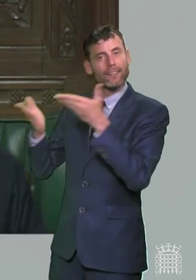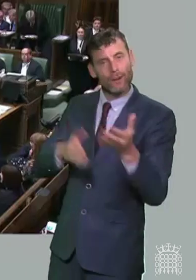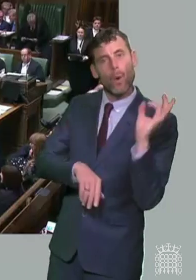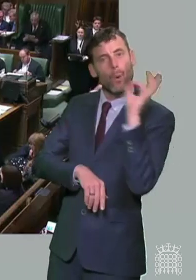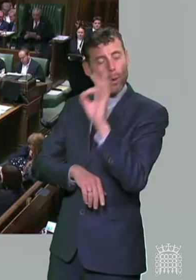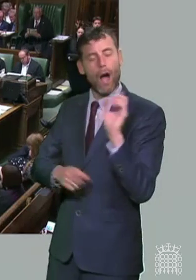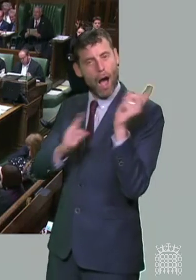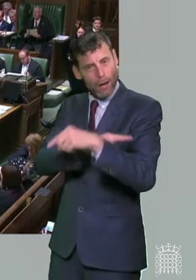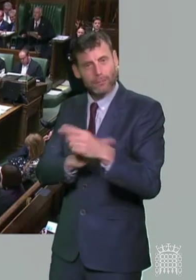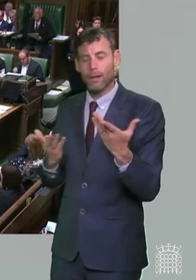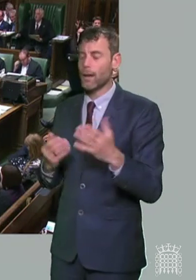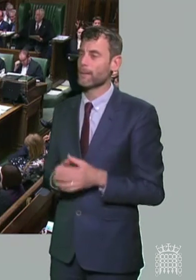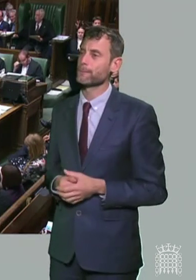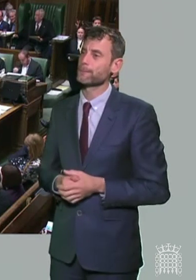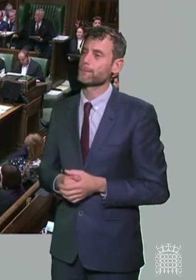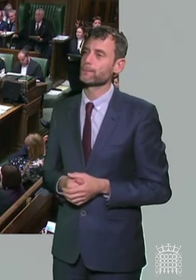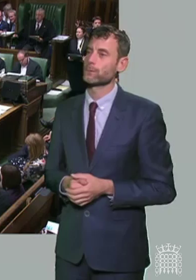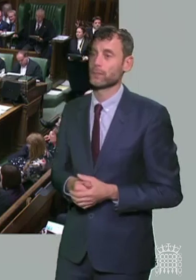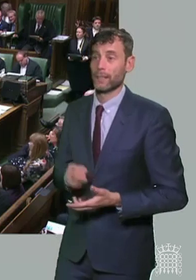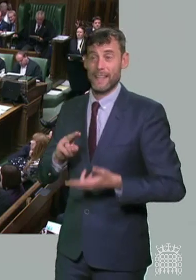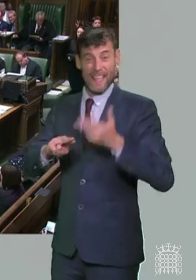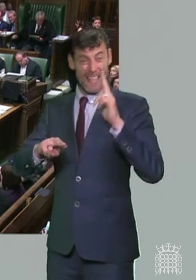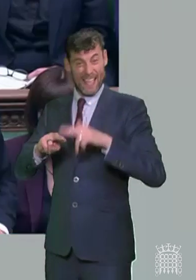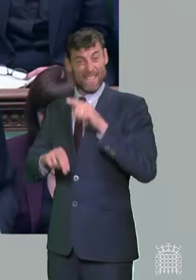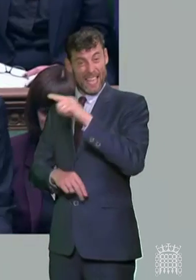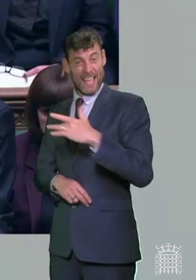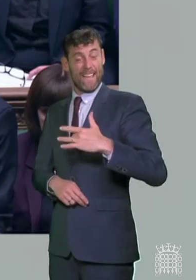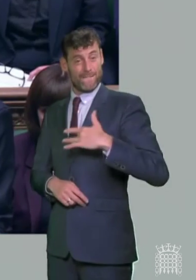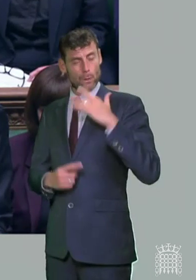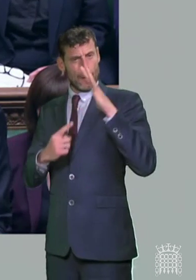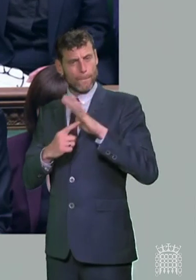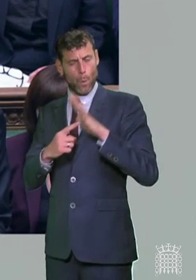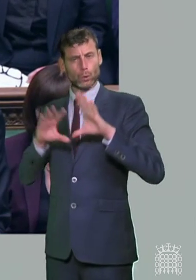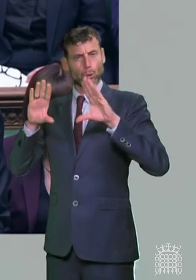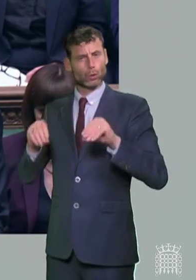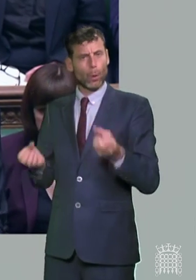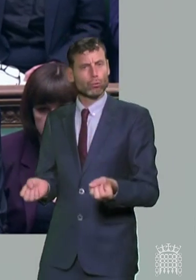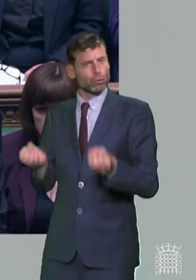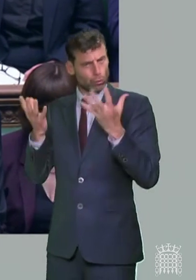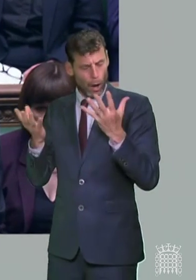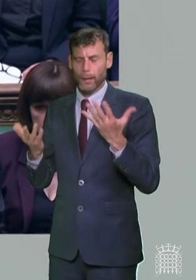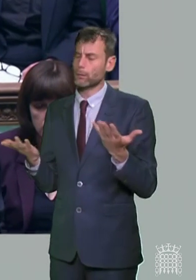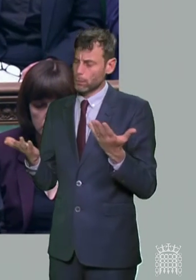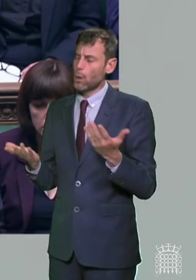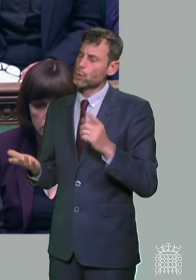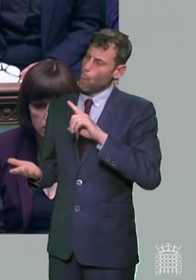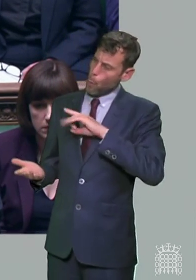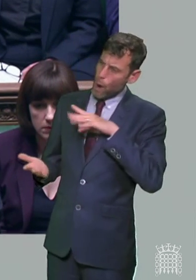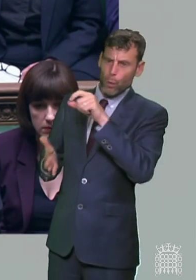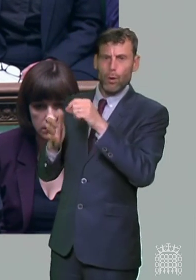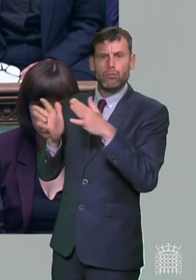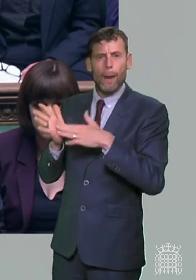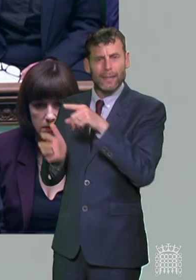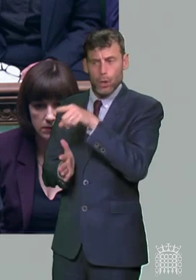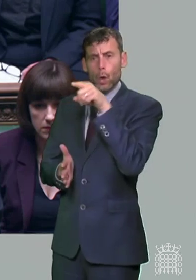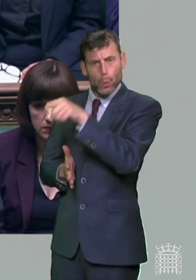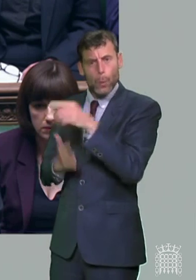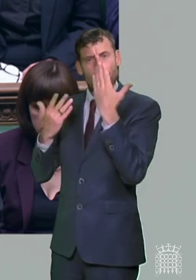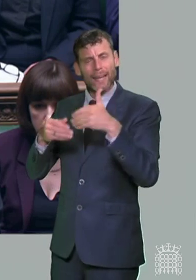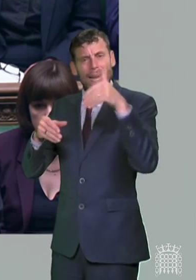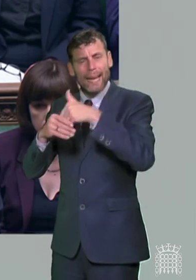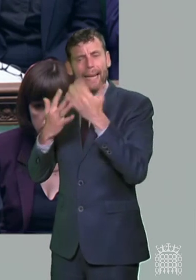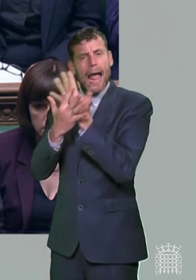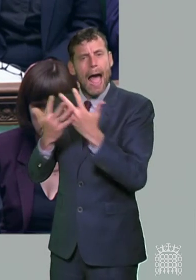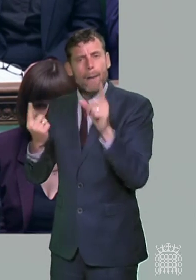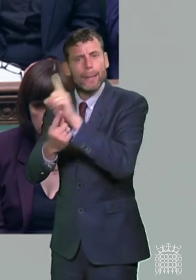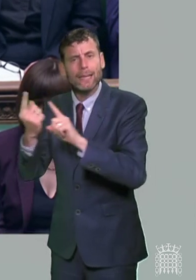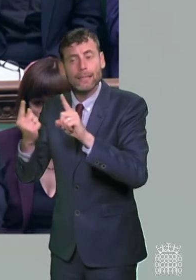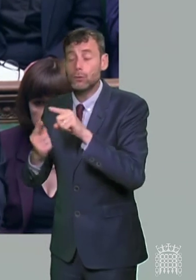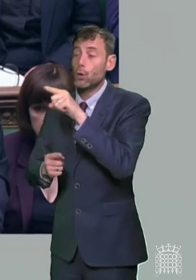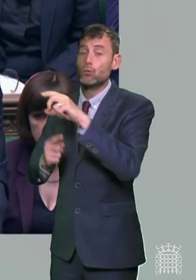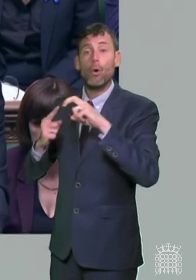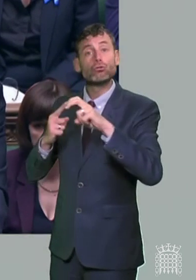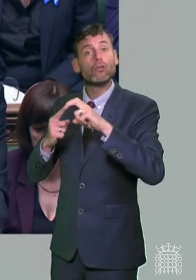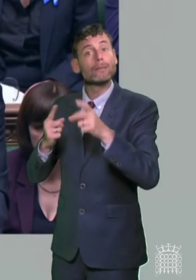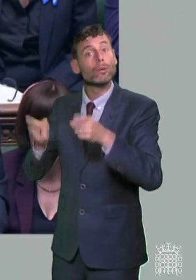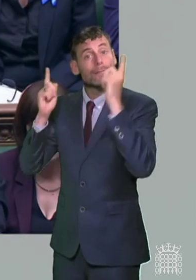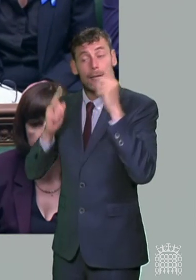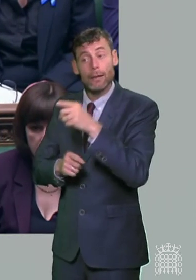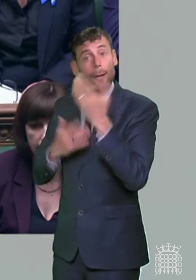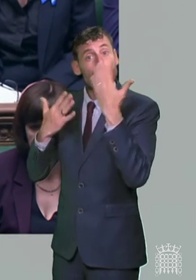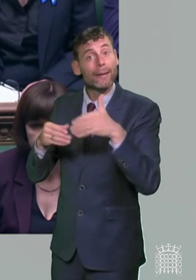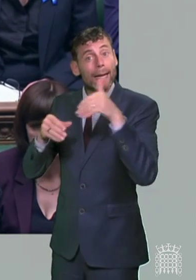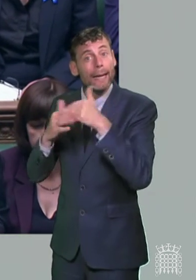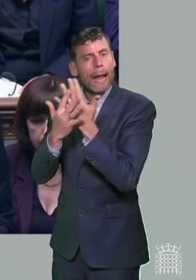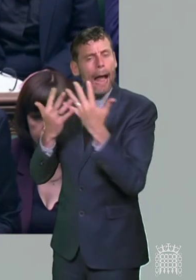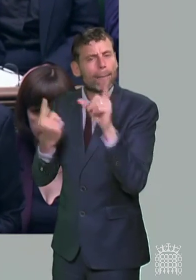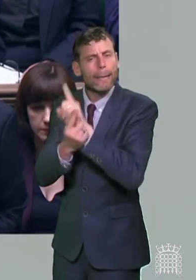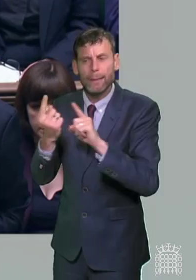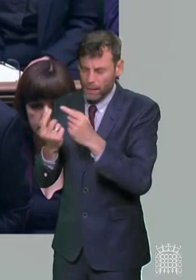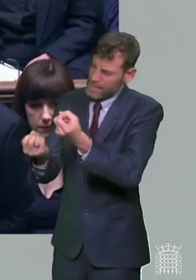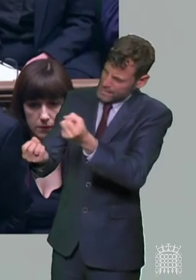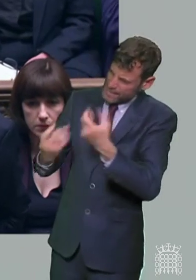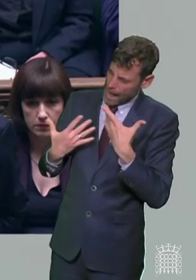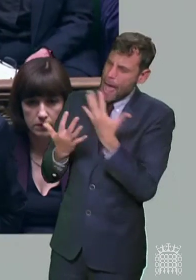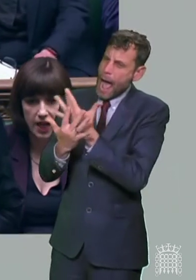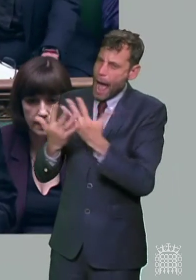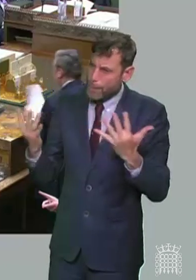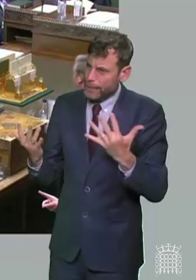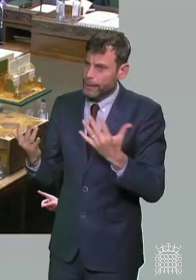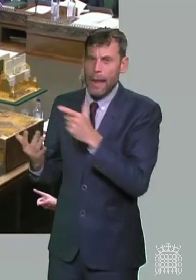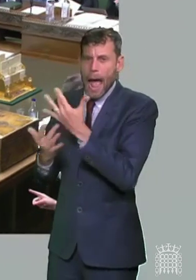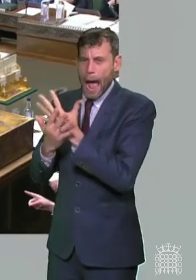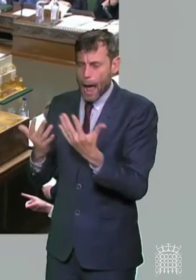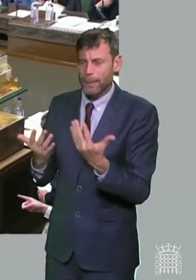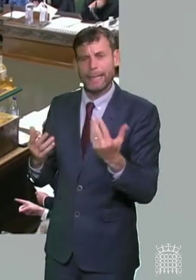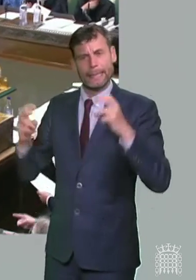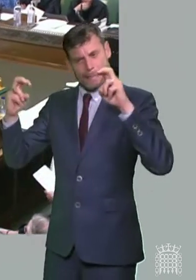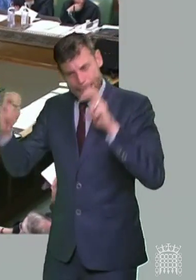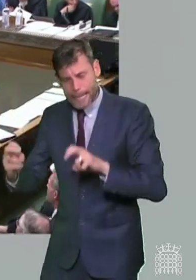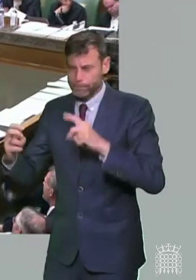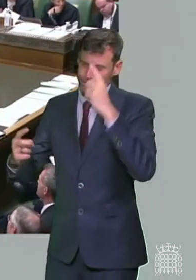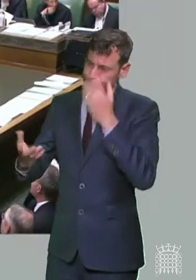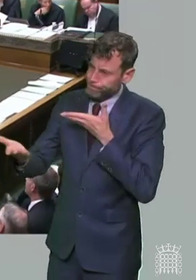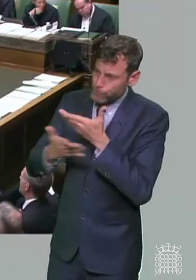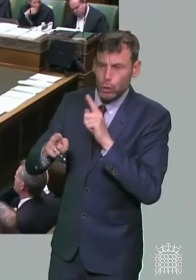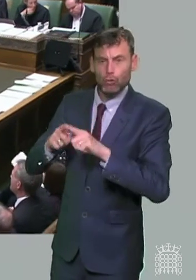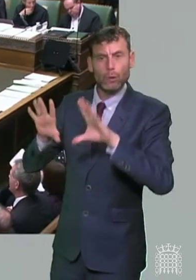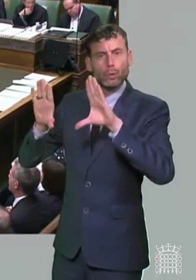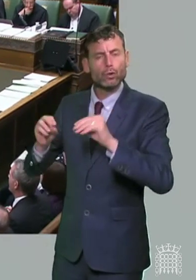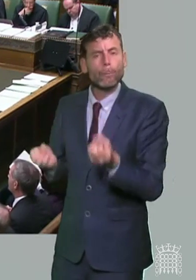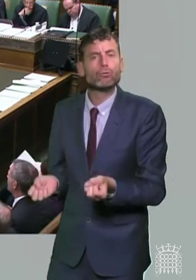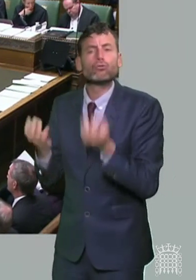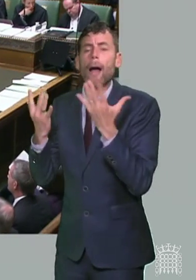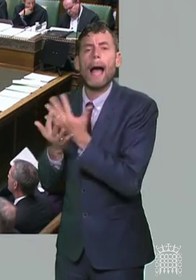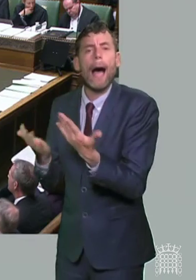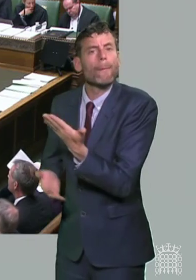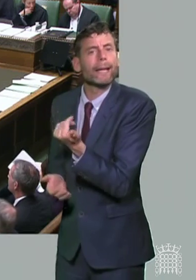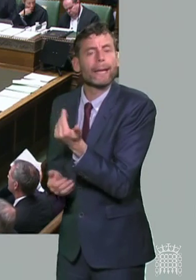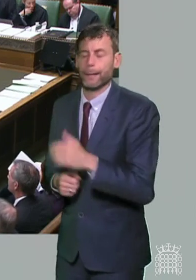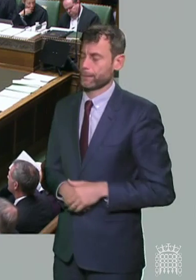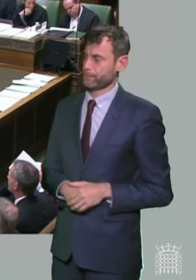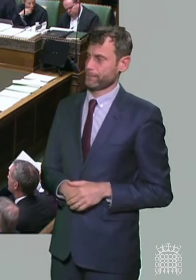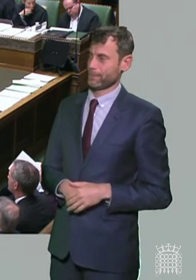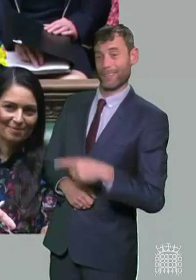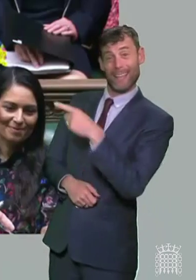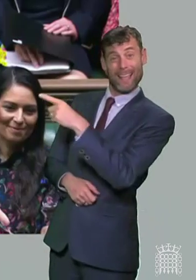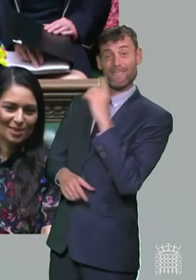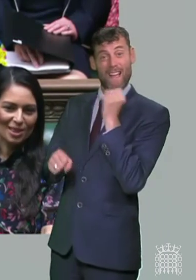If the Prime Minister is genuine about preventing strikes, will he tell this House how many meetings he or his Transport Secretary have had with rail workers this week to actually stop the strikes?